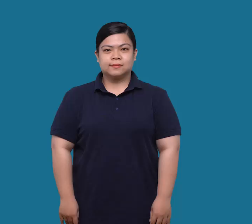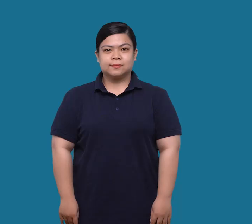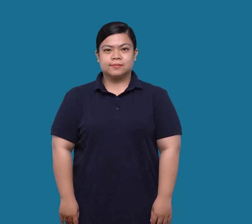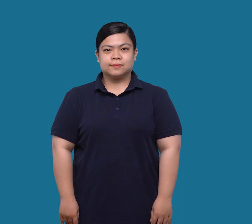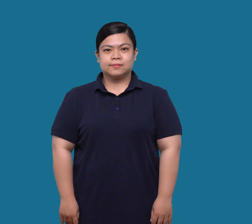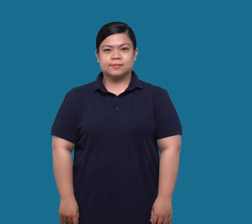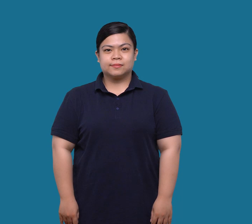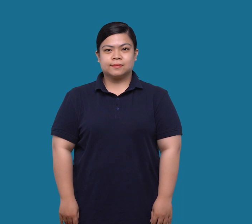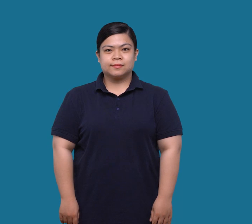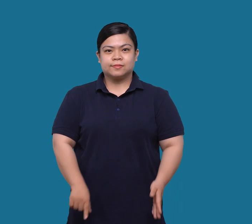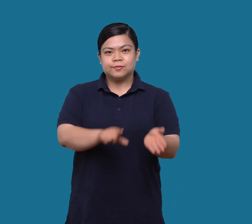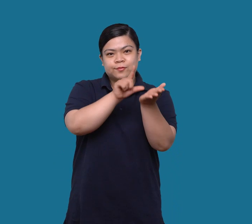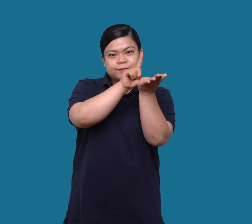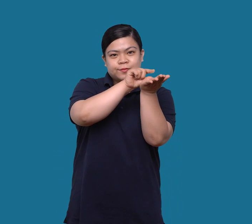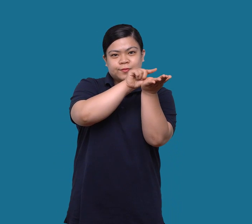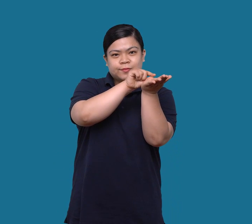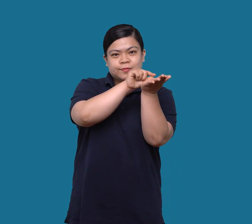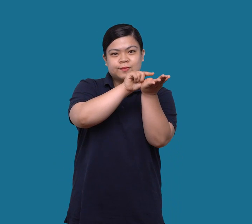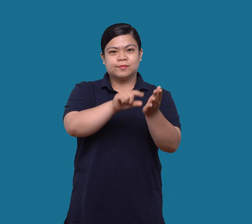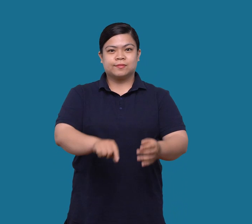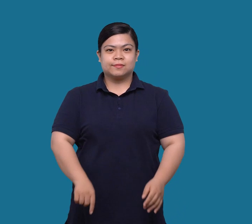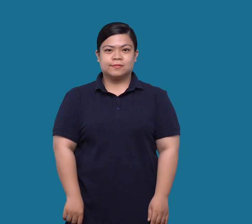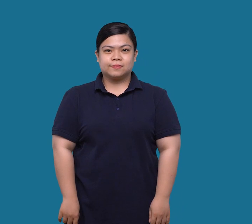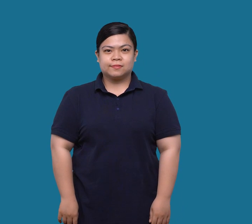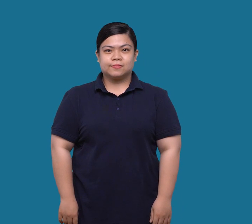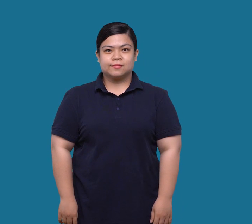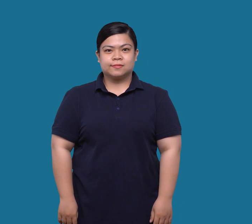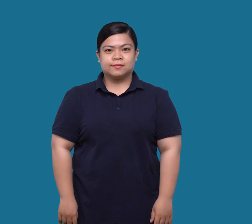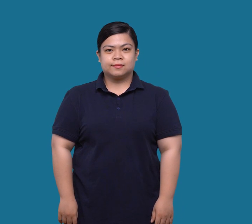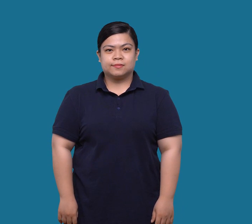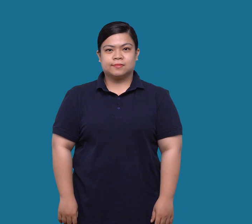Kim Đồng